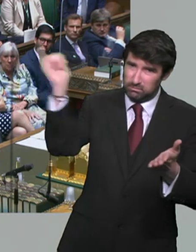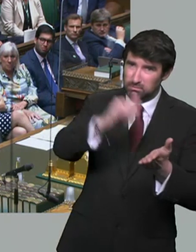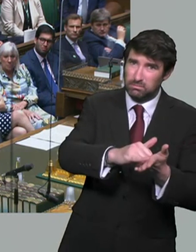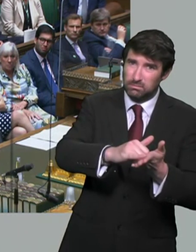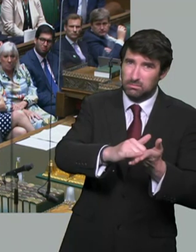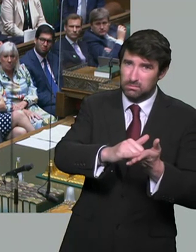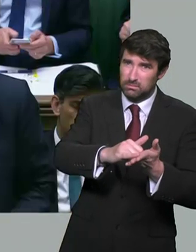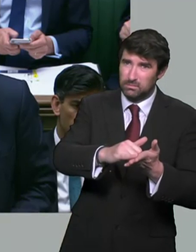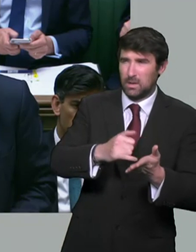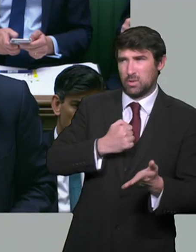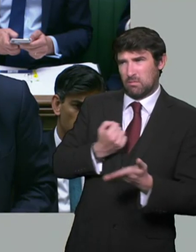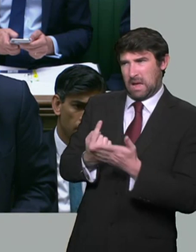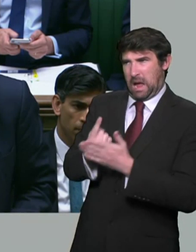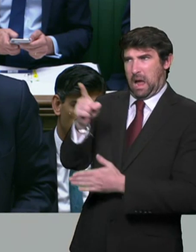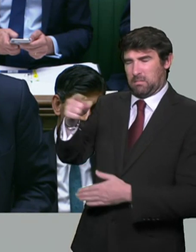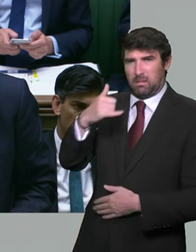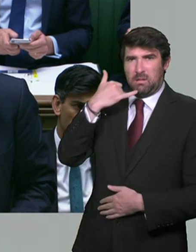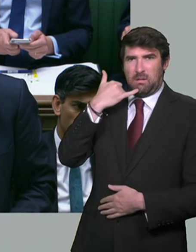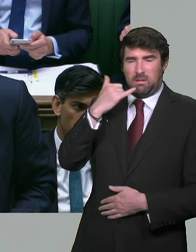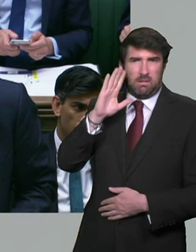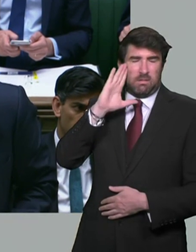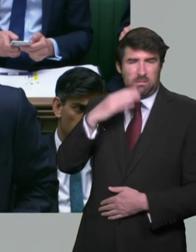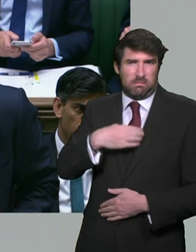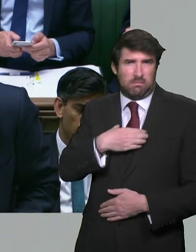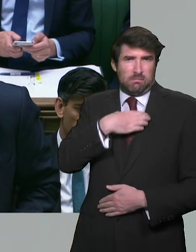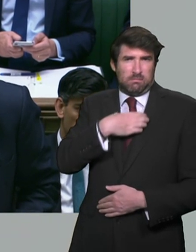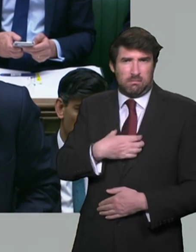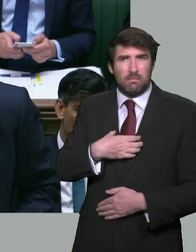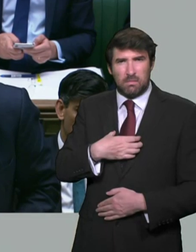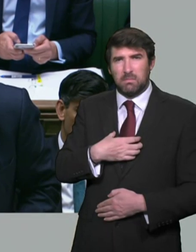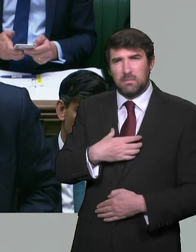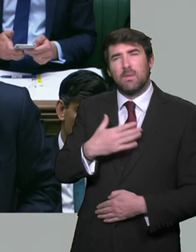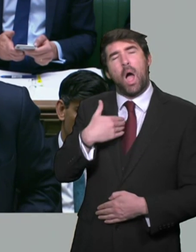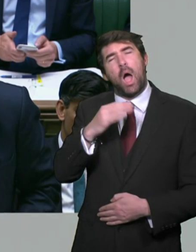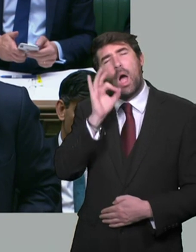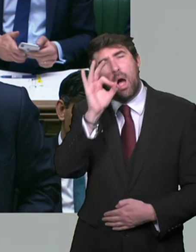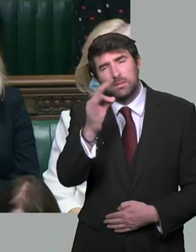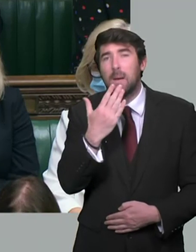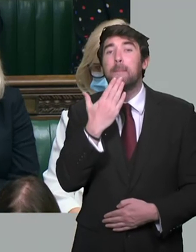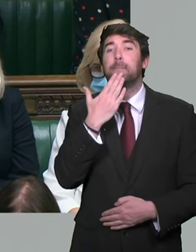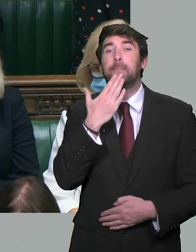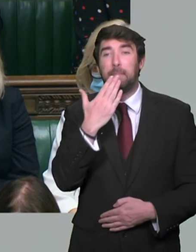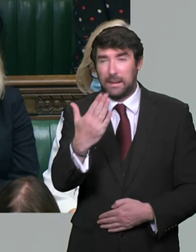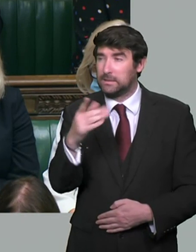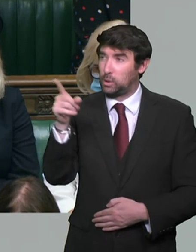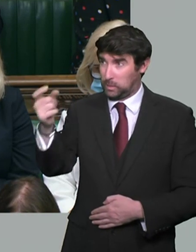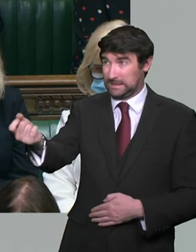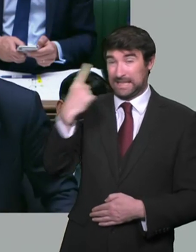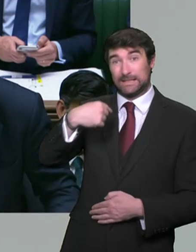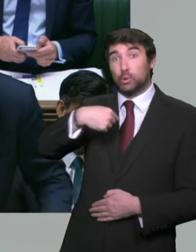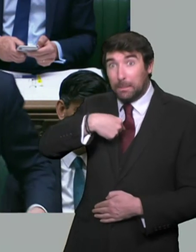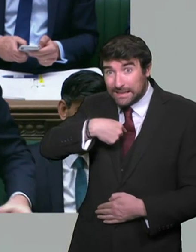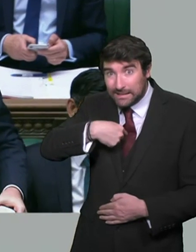However, I am sorry to hear about the particular case that the honourable Lady has raised.